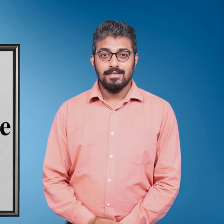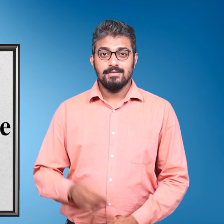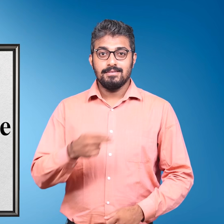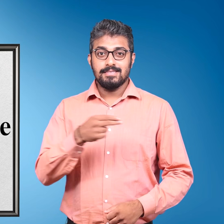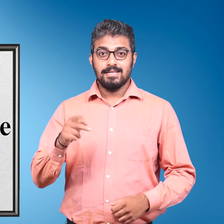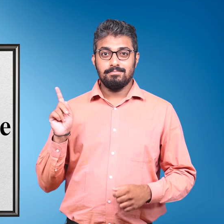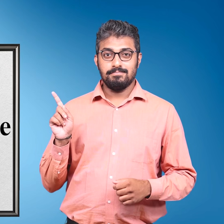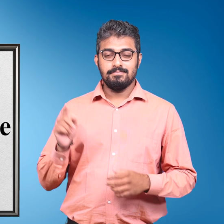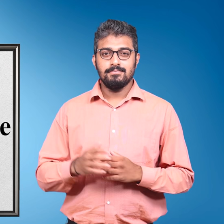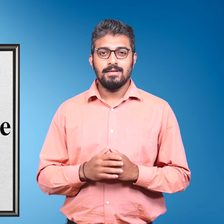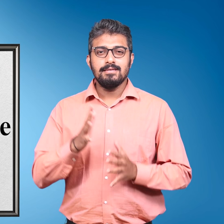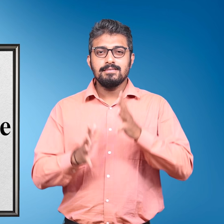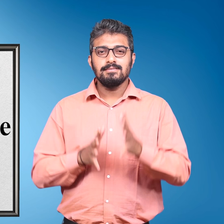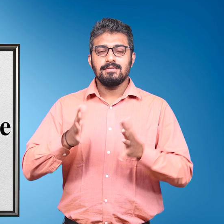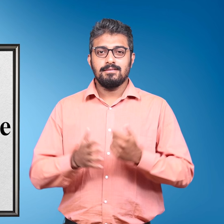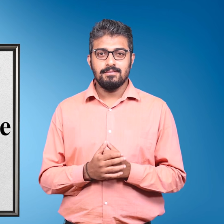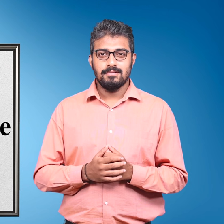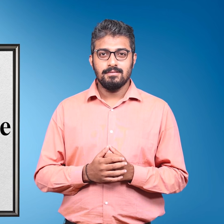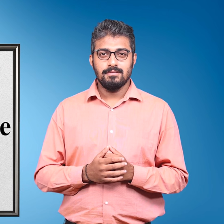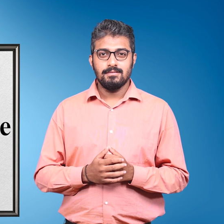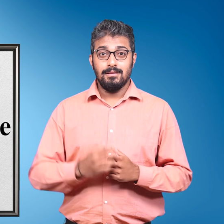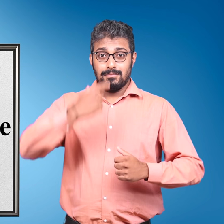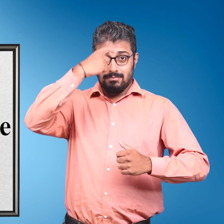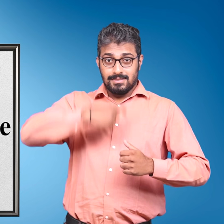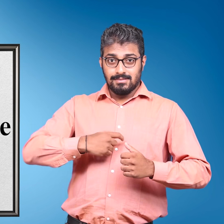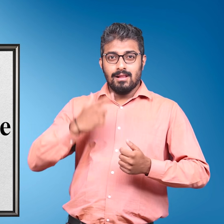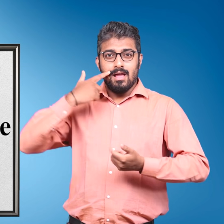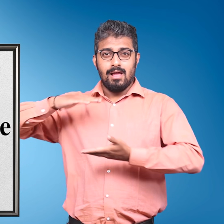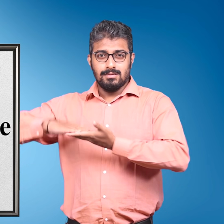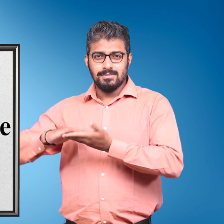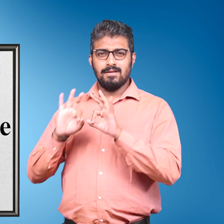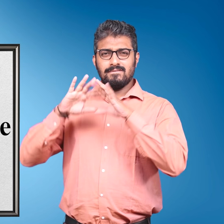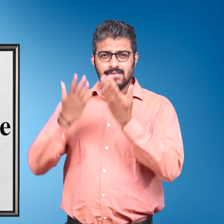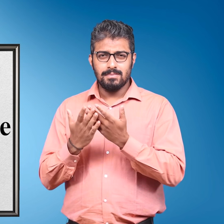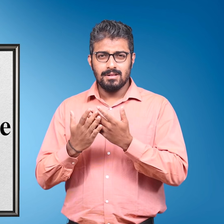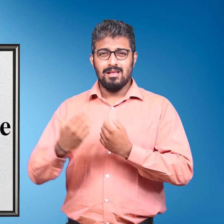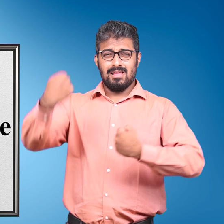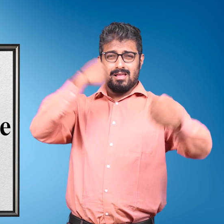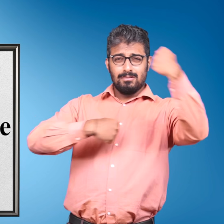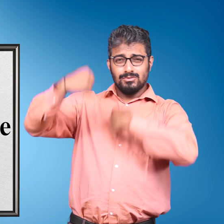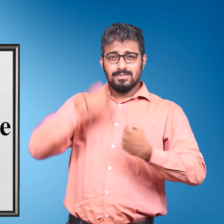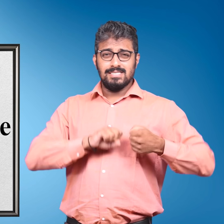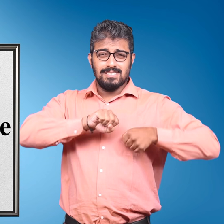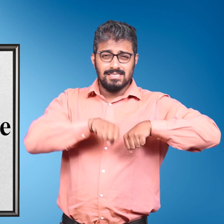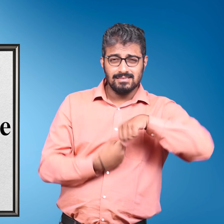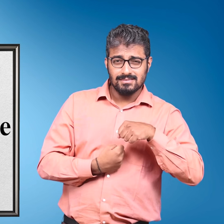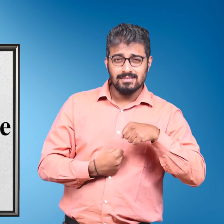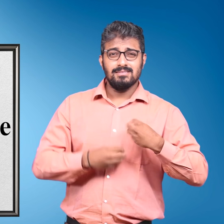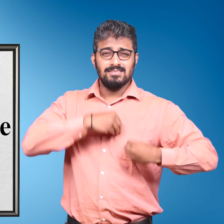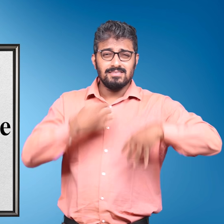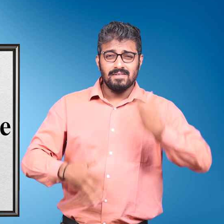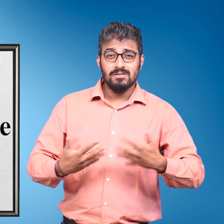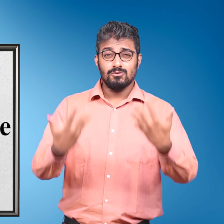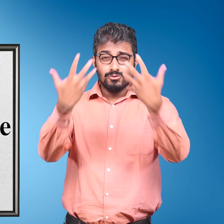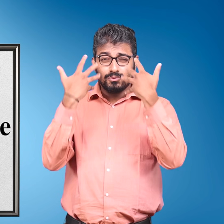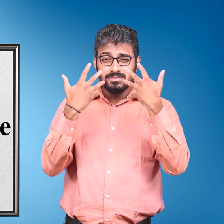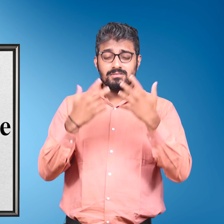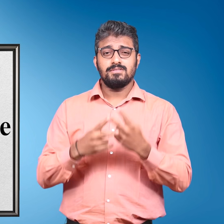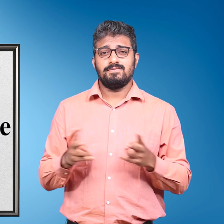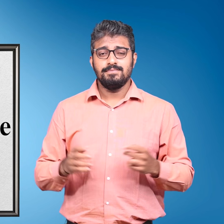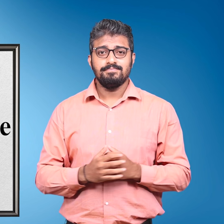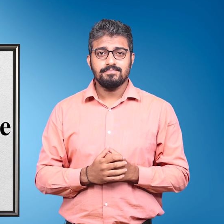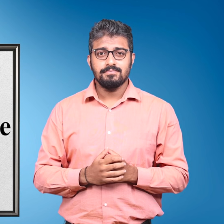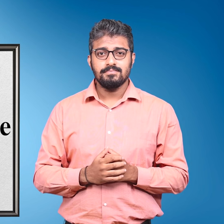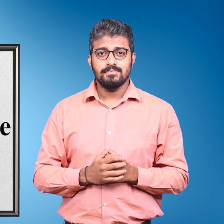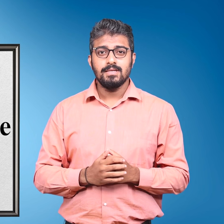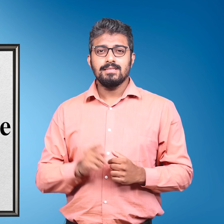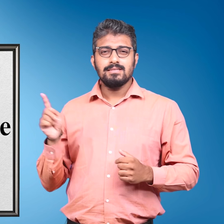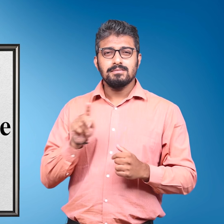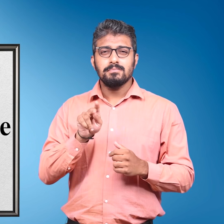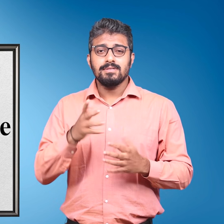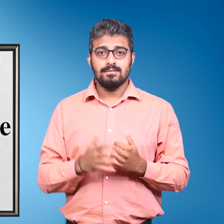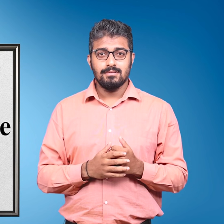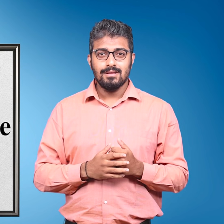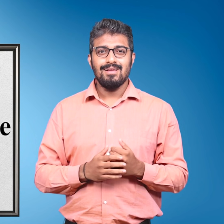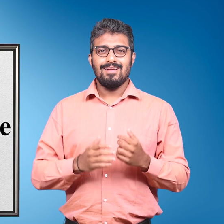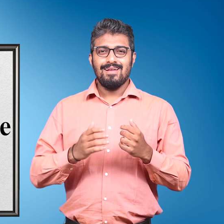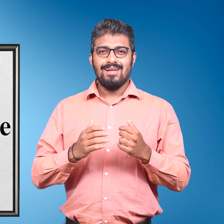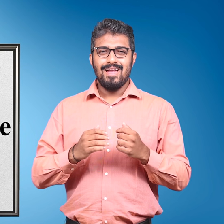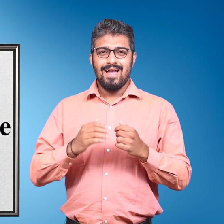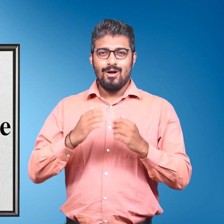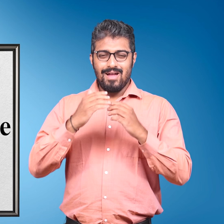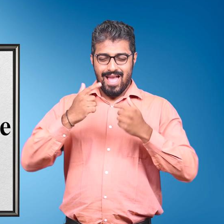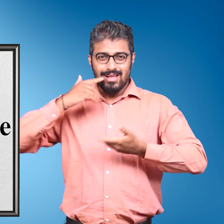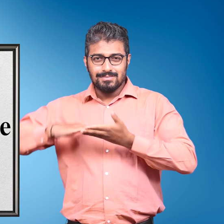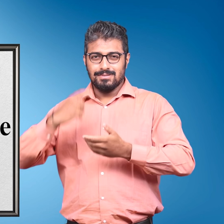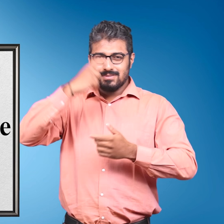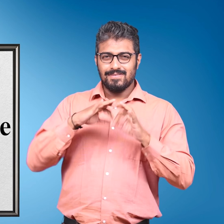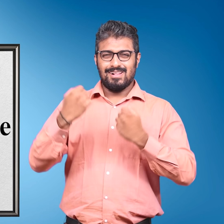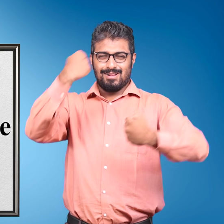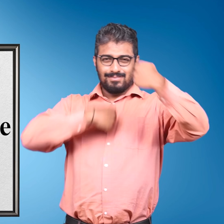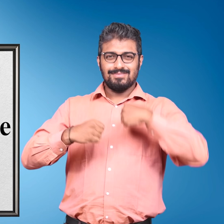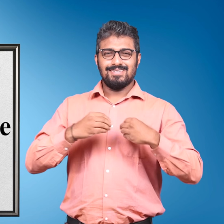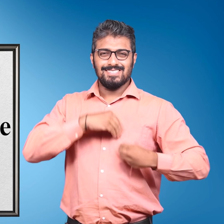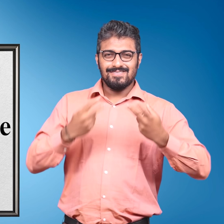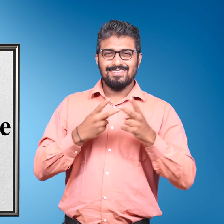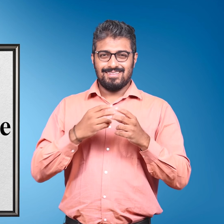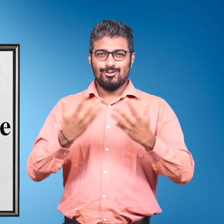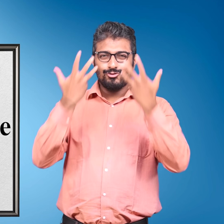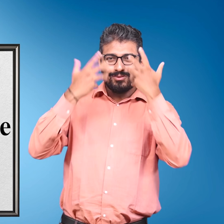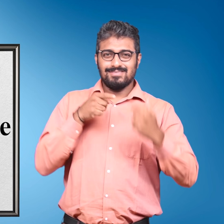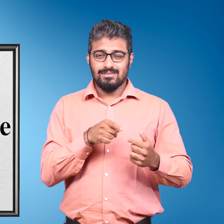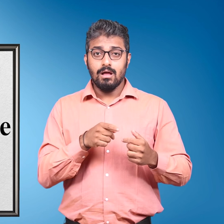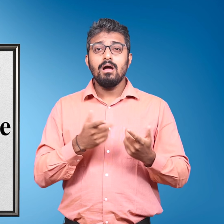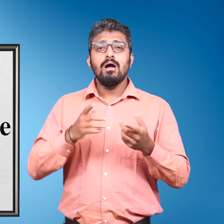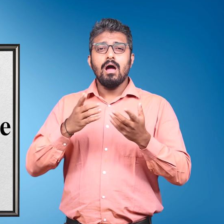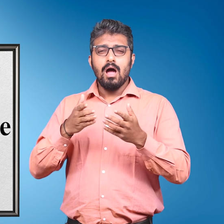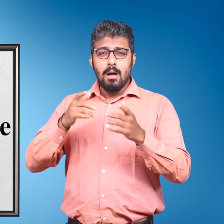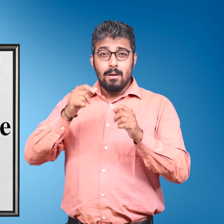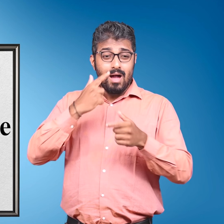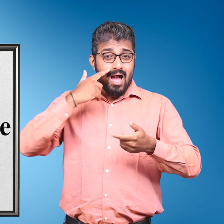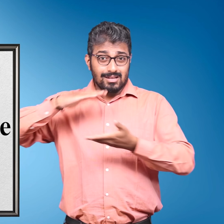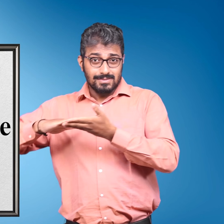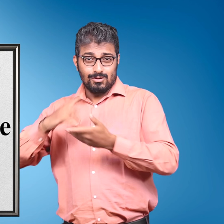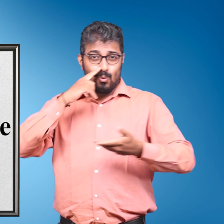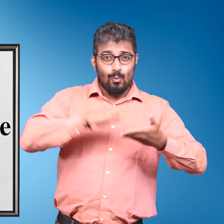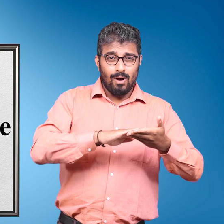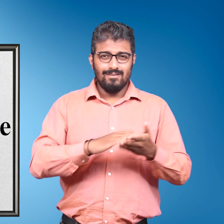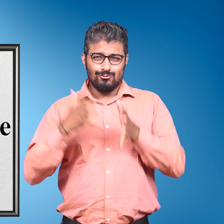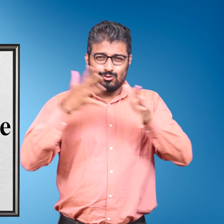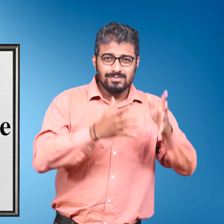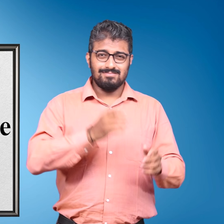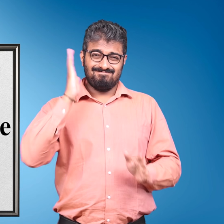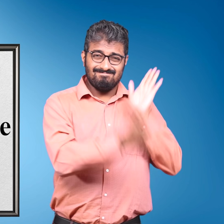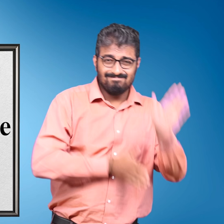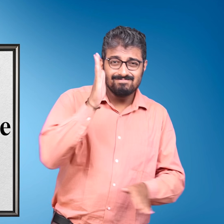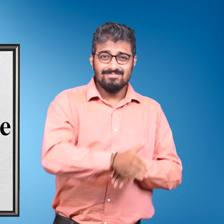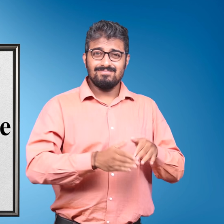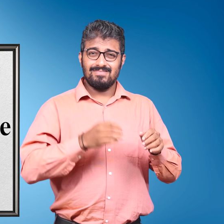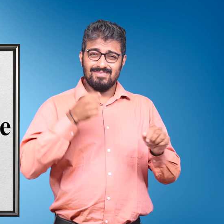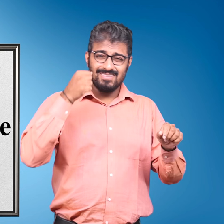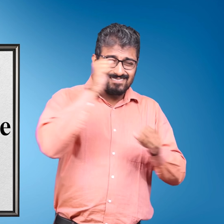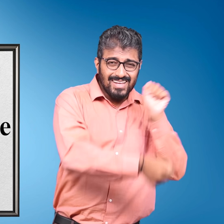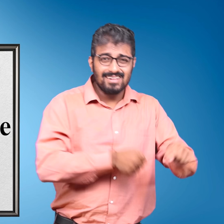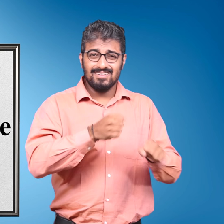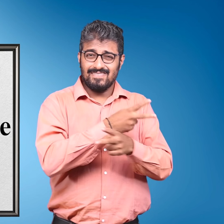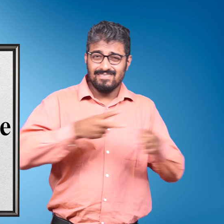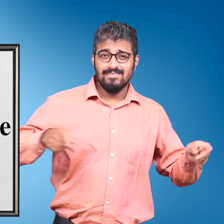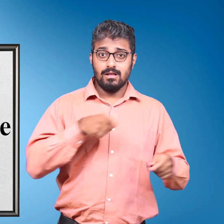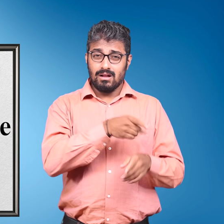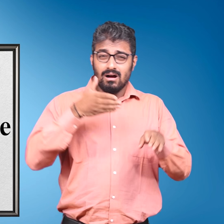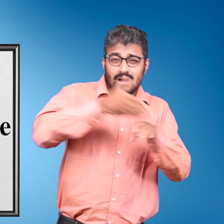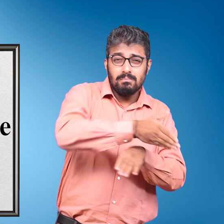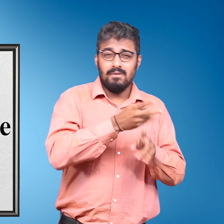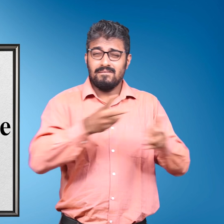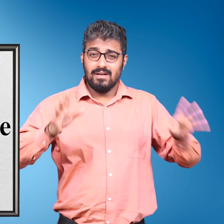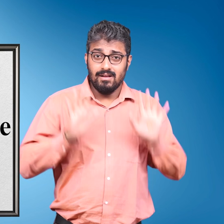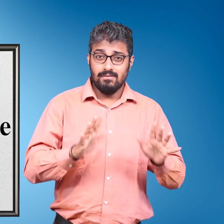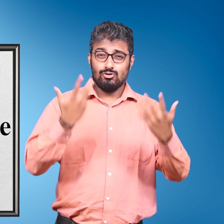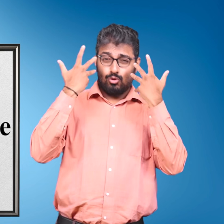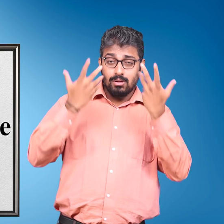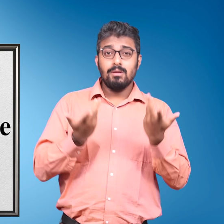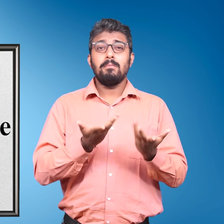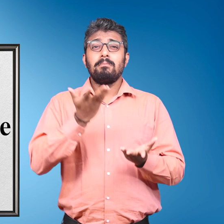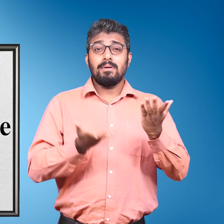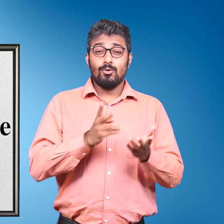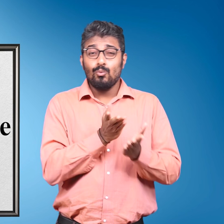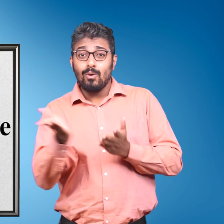Domestic Violence This sign means domestic violence. Domestic violence generally refers to the injury or harm or threat of injury or harm caused by an adult male, usually the husband, against his wife. Injury may be caused by physically beating up the woman